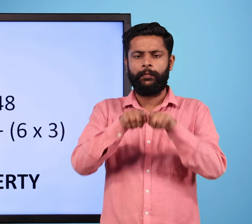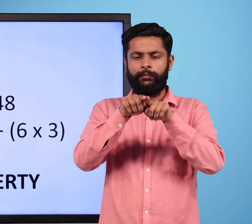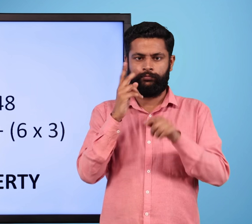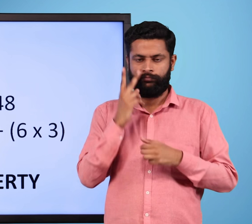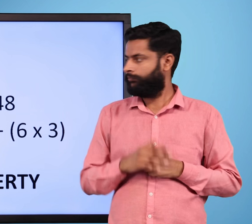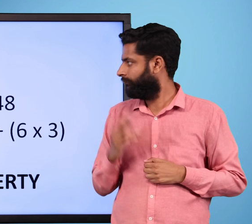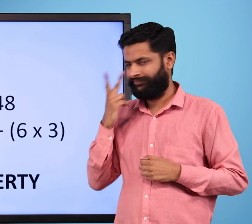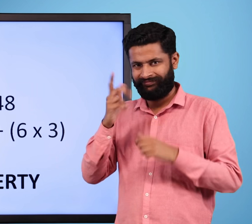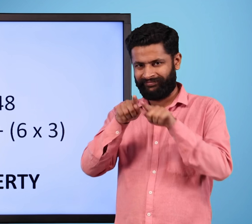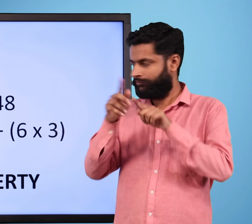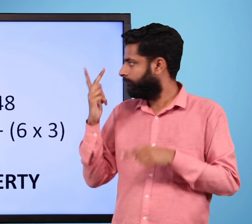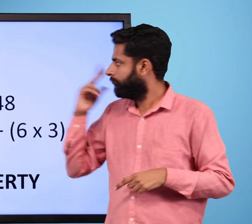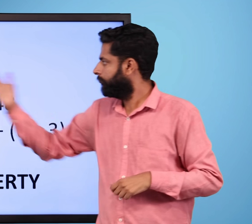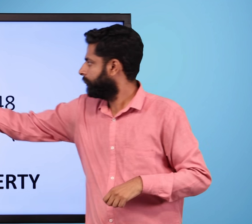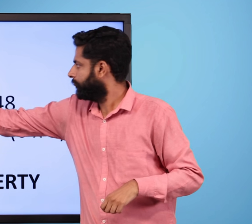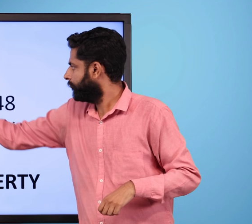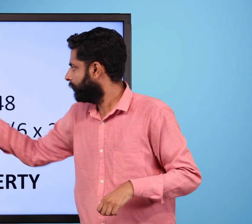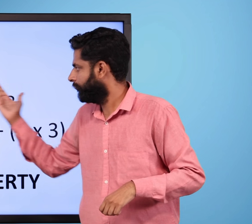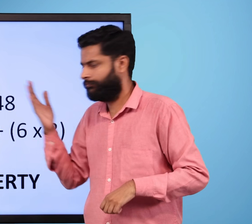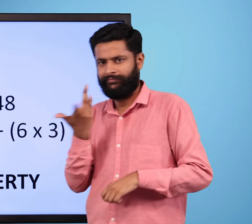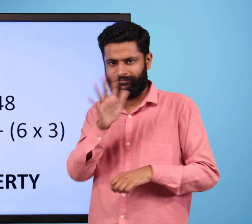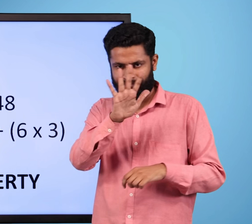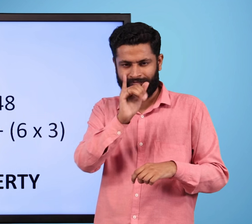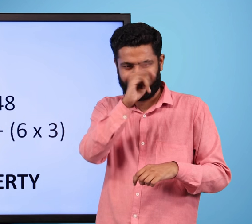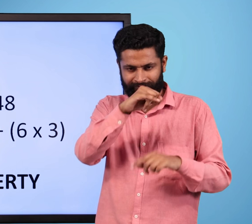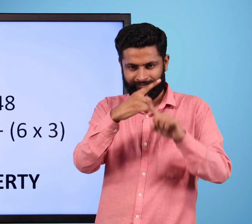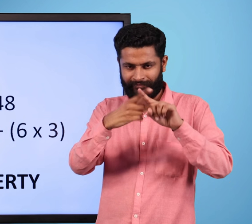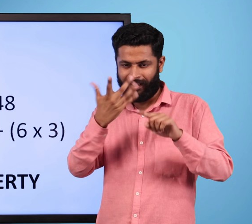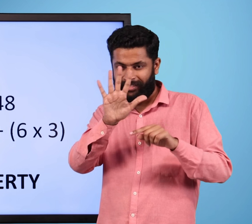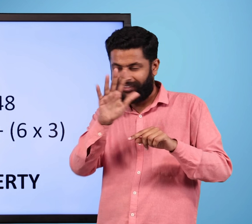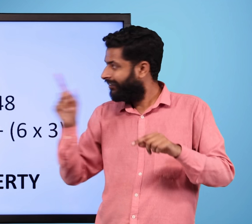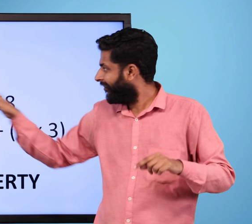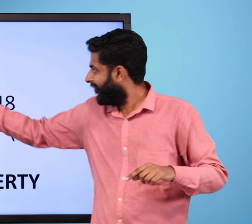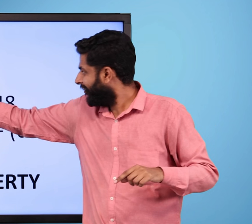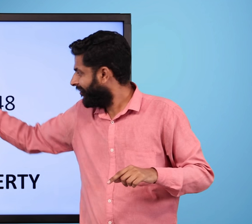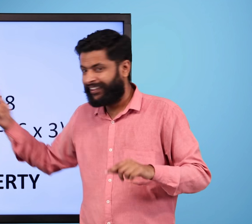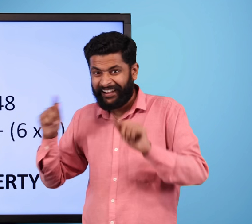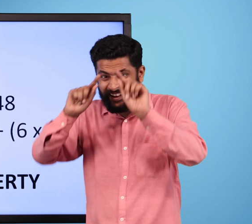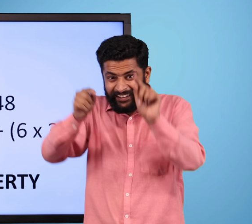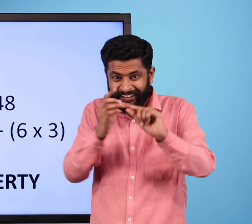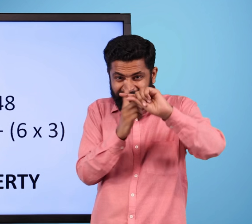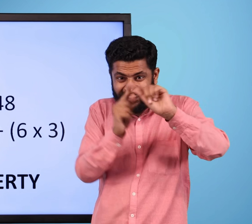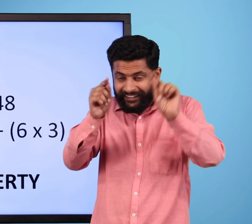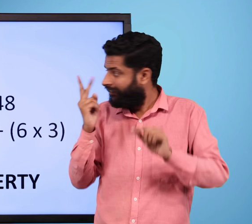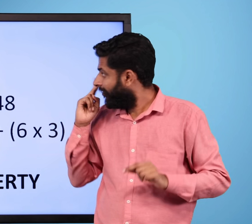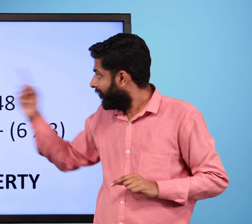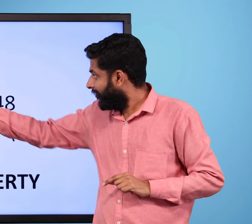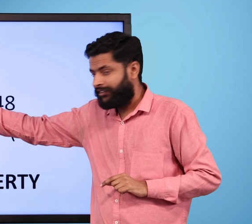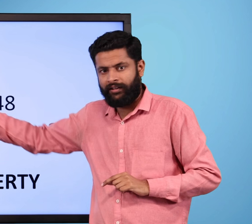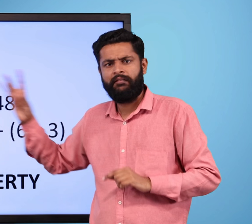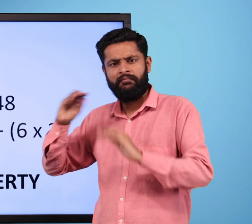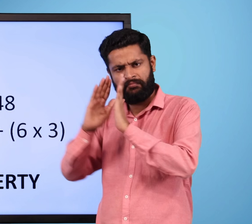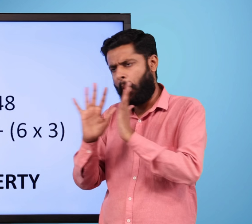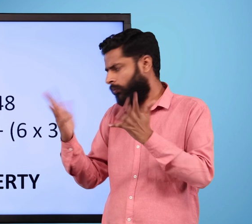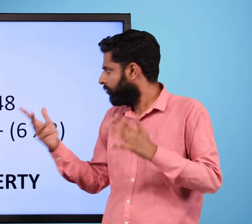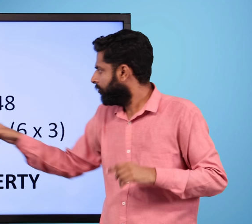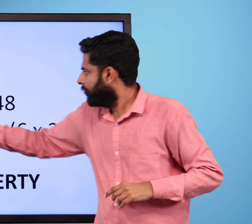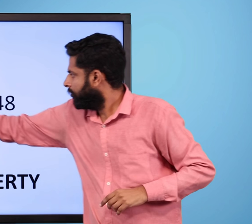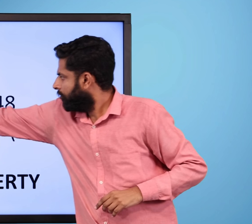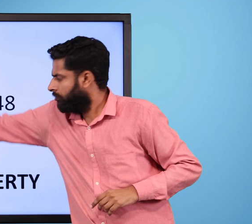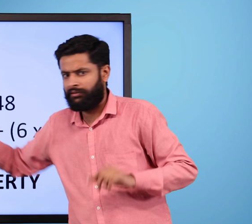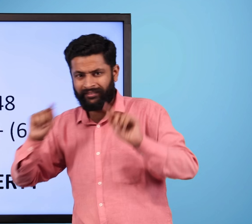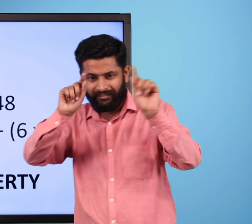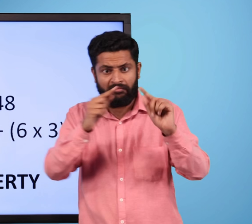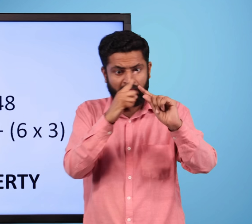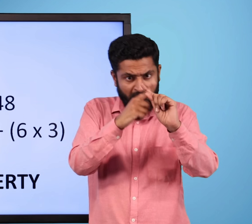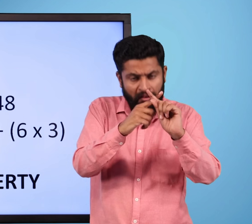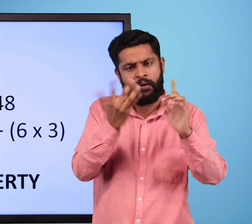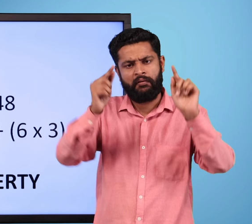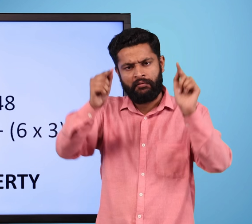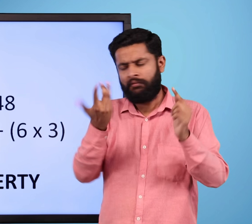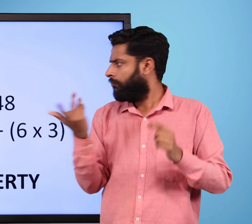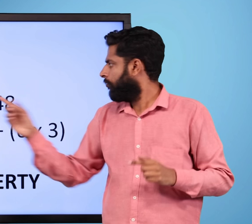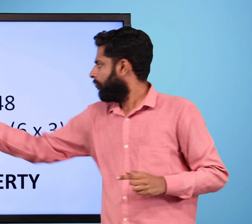6 x (5 + 3) = (6 x 5) + (6 x 3) = 48.